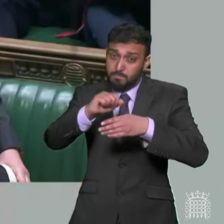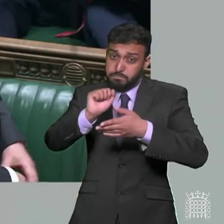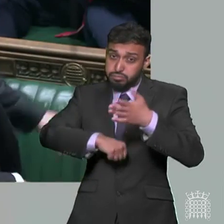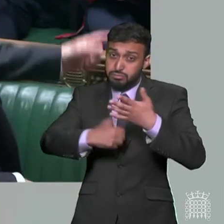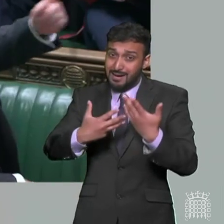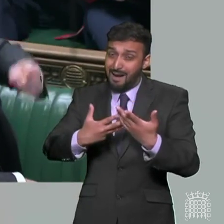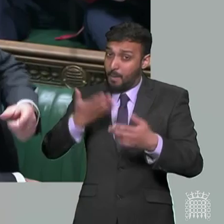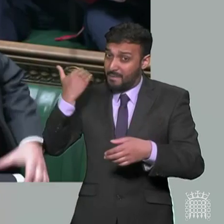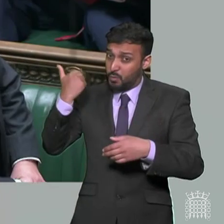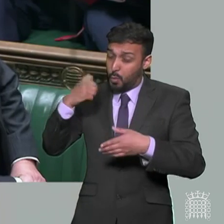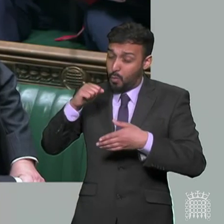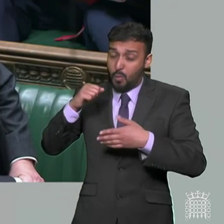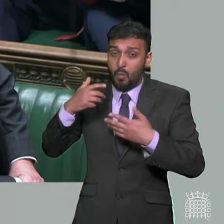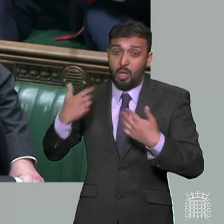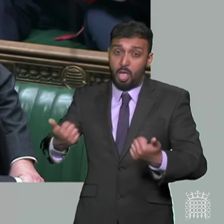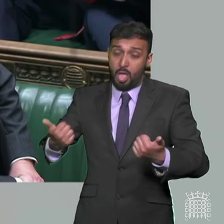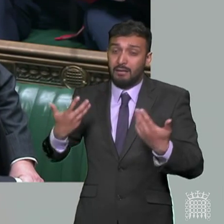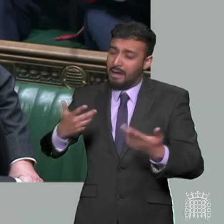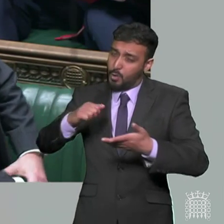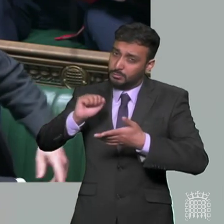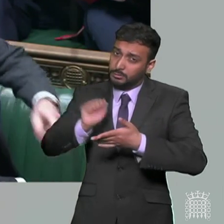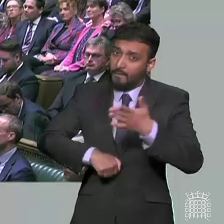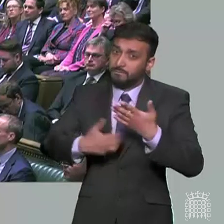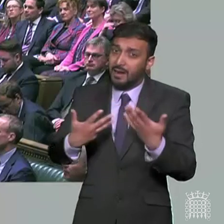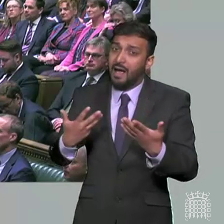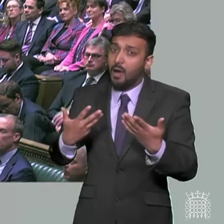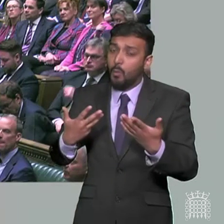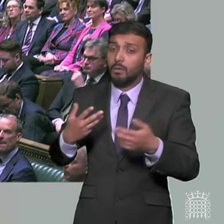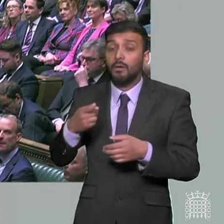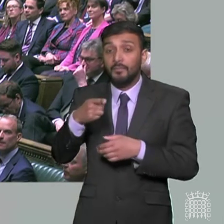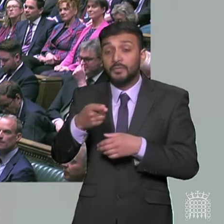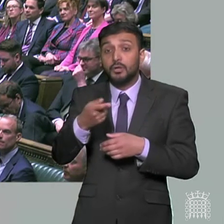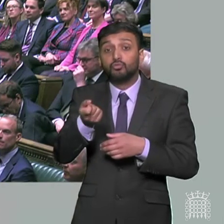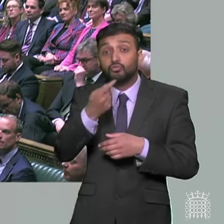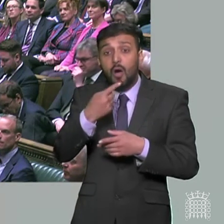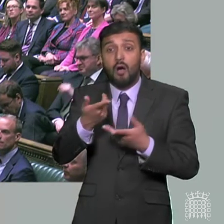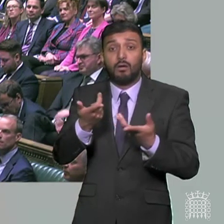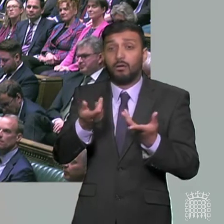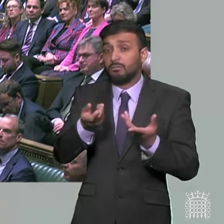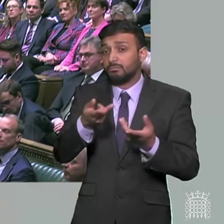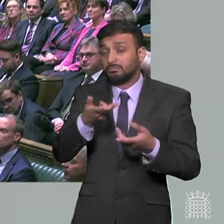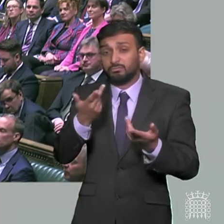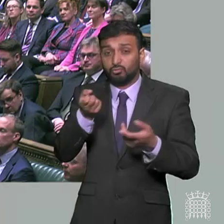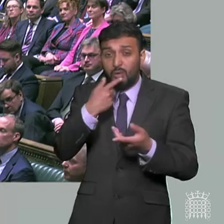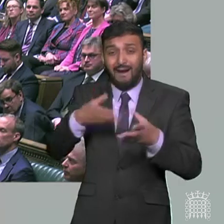We are cracking down on drugs gangs, whereas the Labour party is soft on drugs.